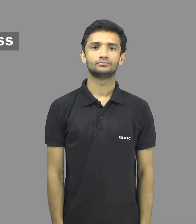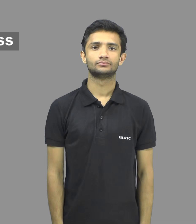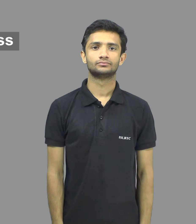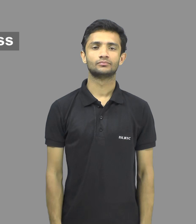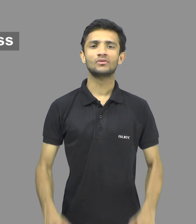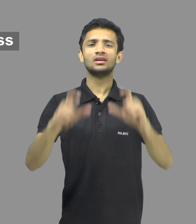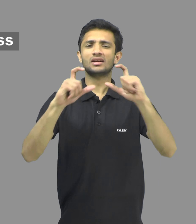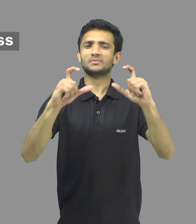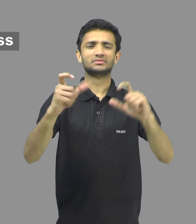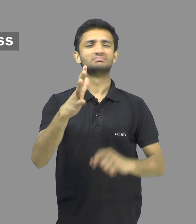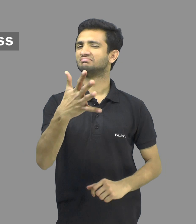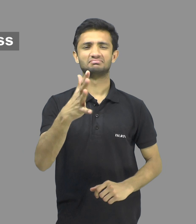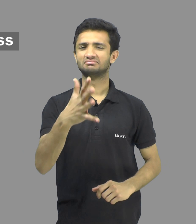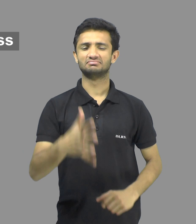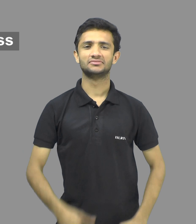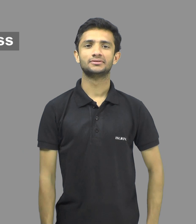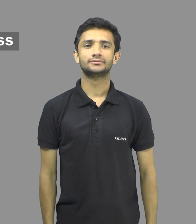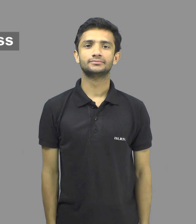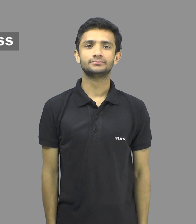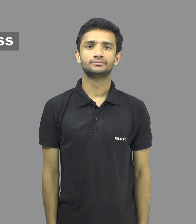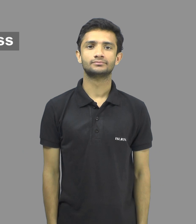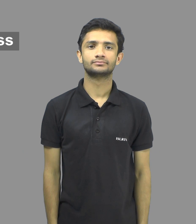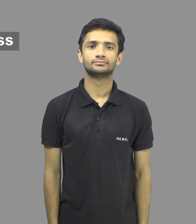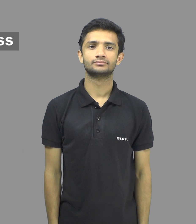Careless Negligent